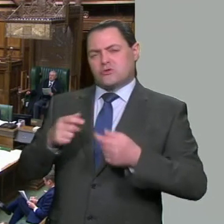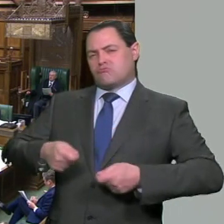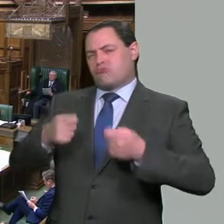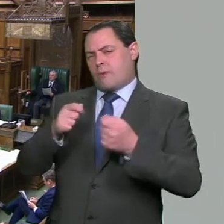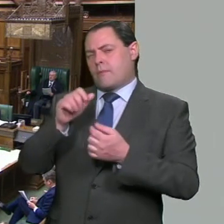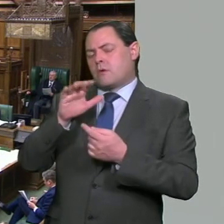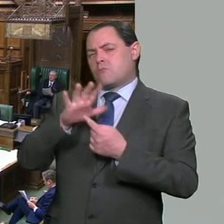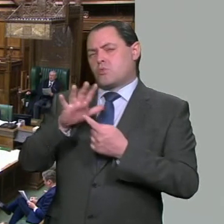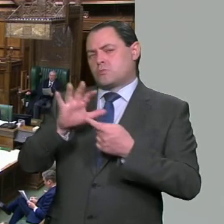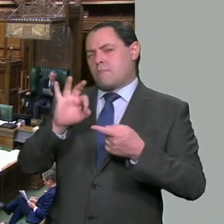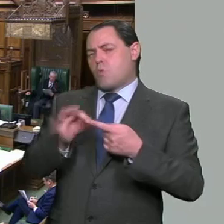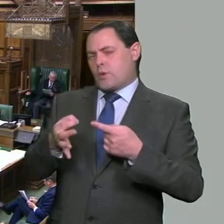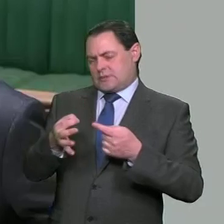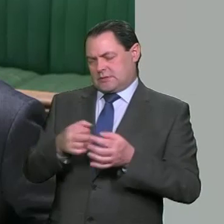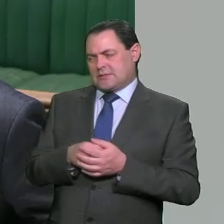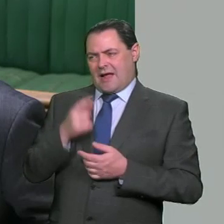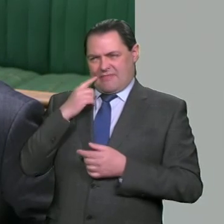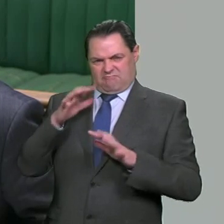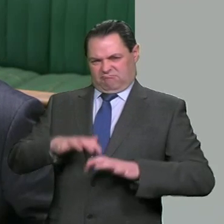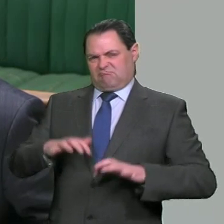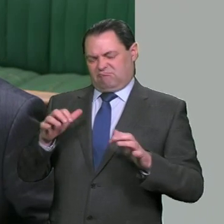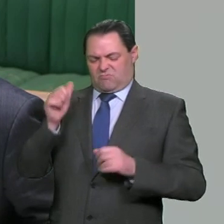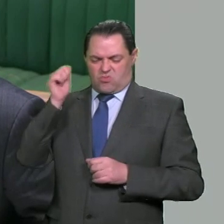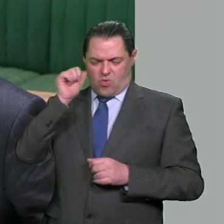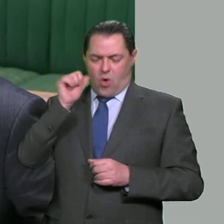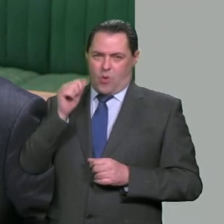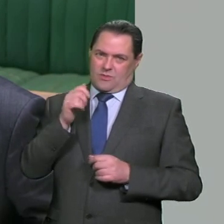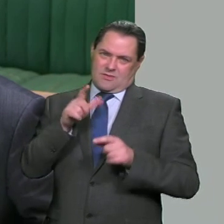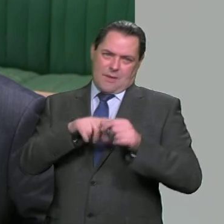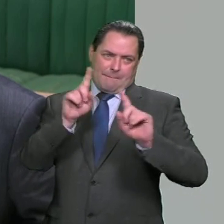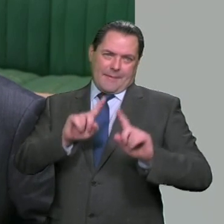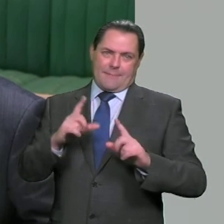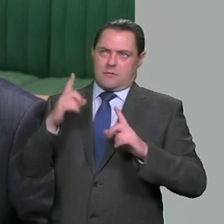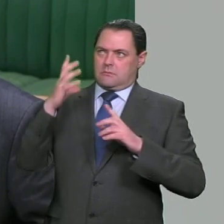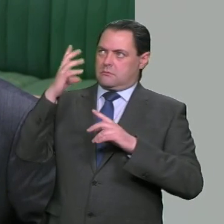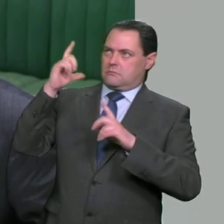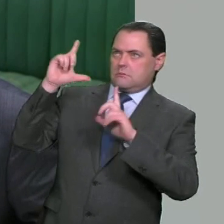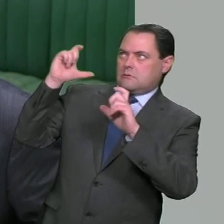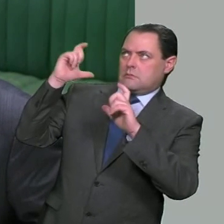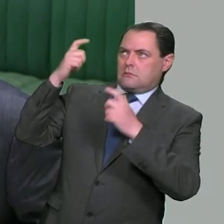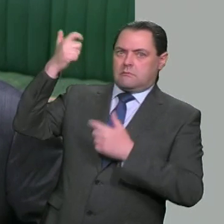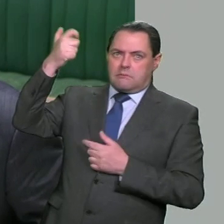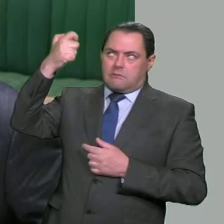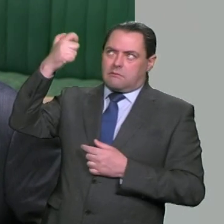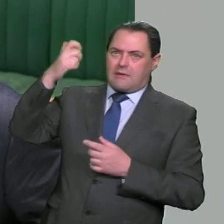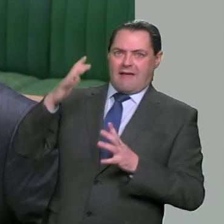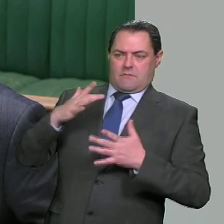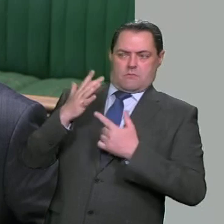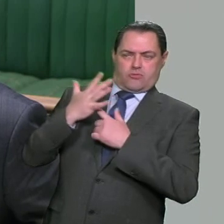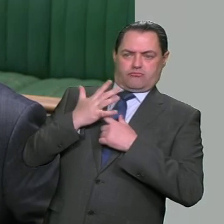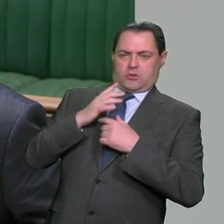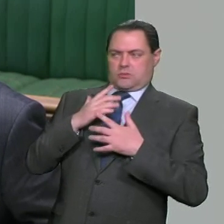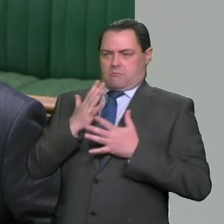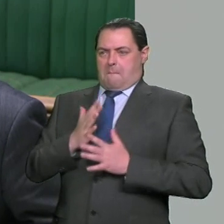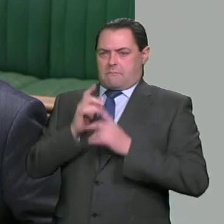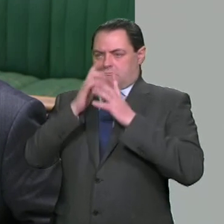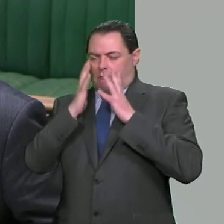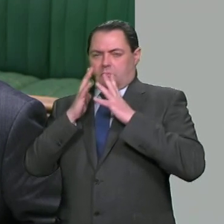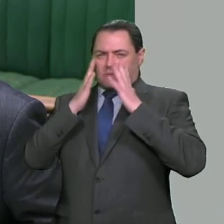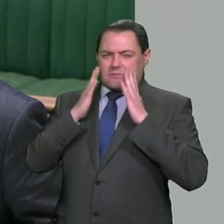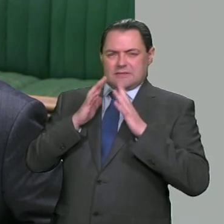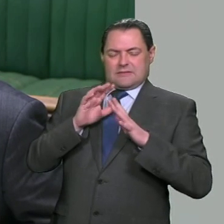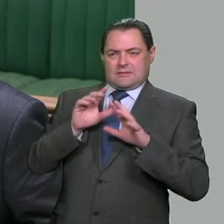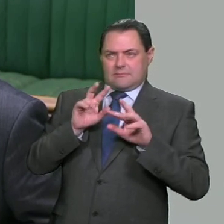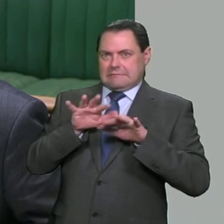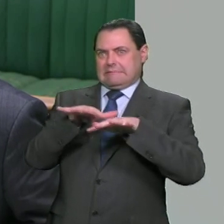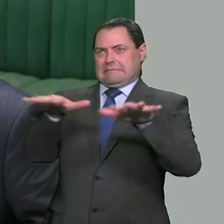He and the whole House are aware of the pressure that young people, in particular, can feel as a result of doctored images.